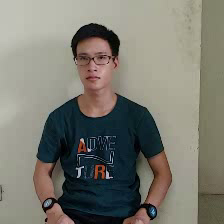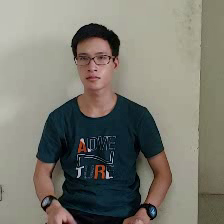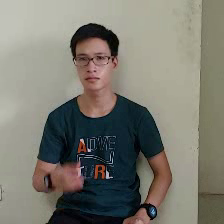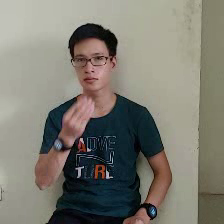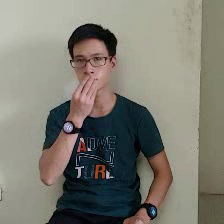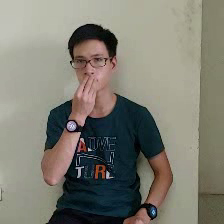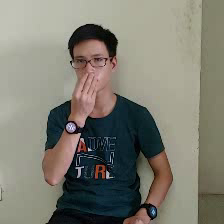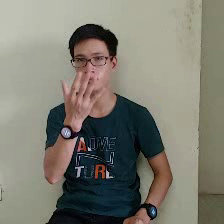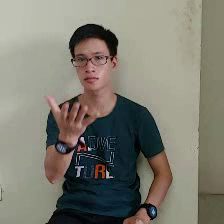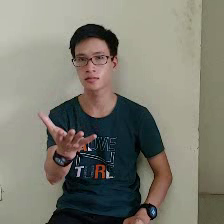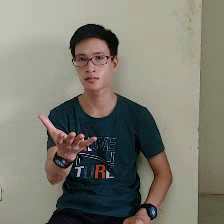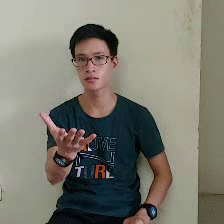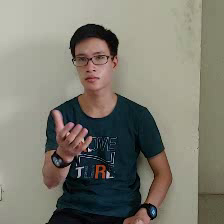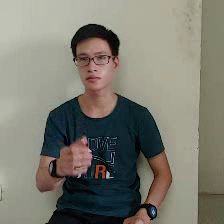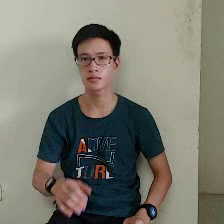Cảm ơn